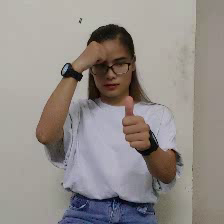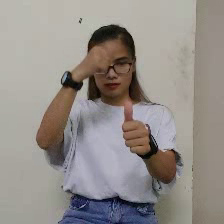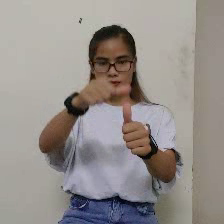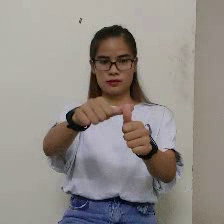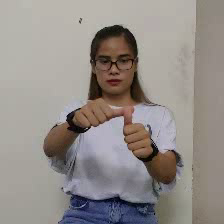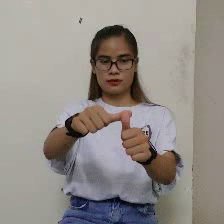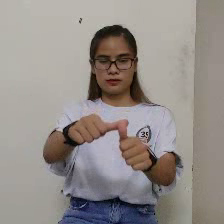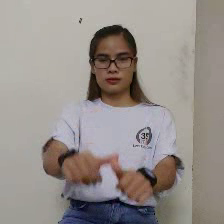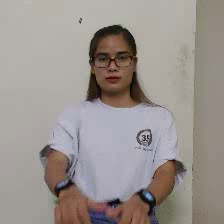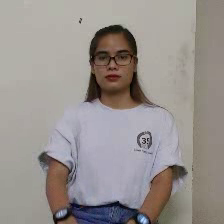Nhớ